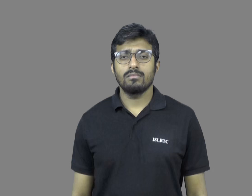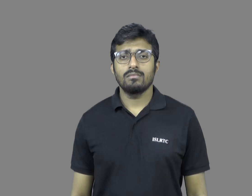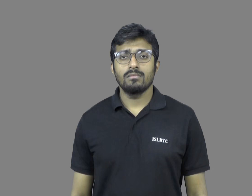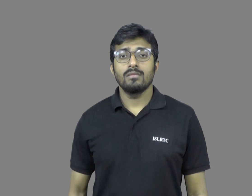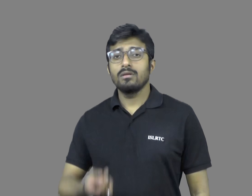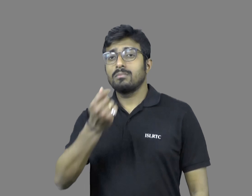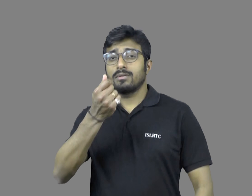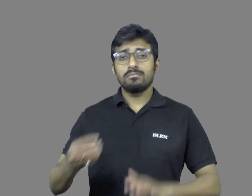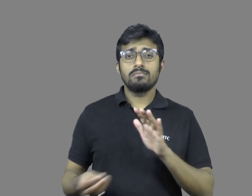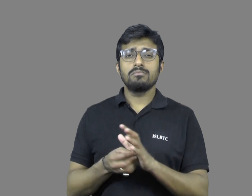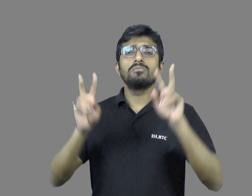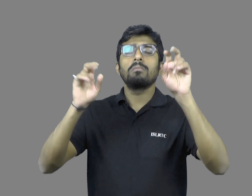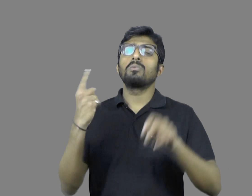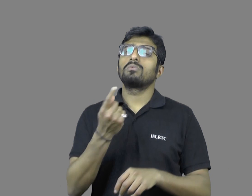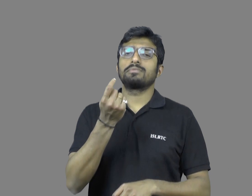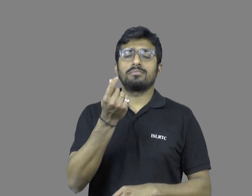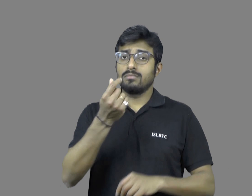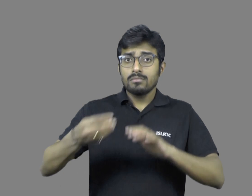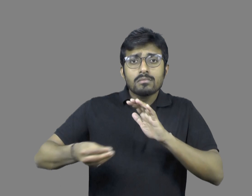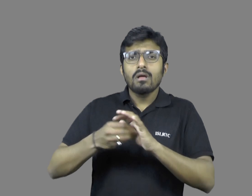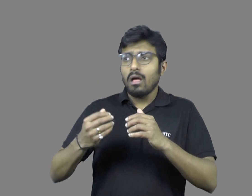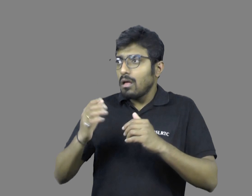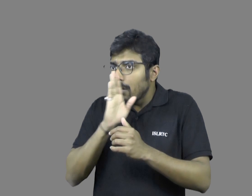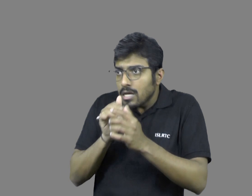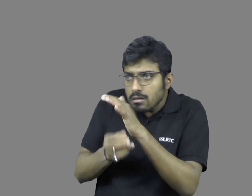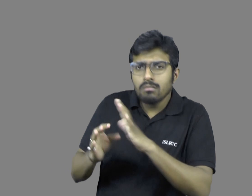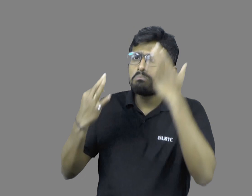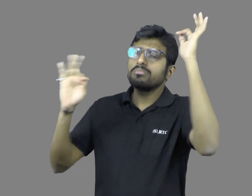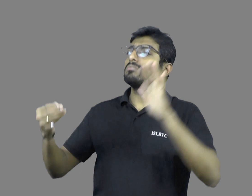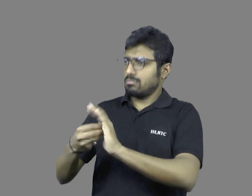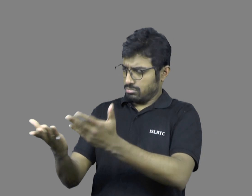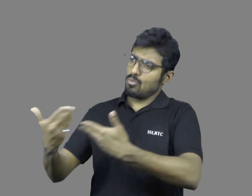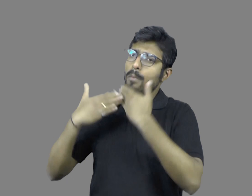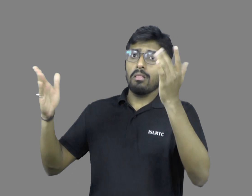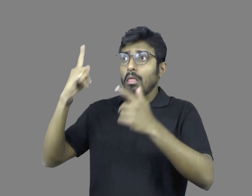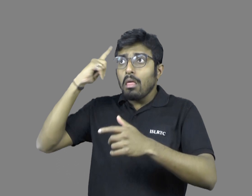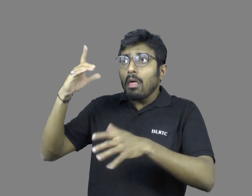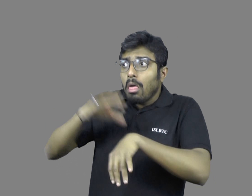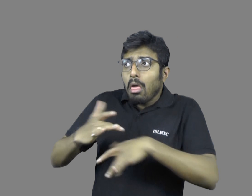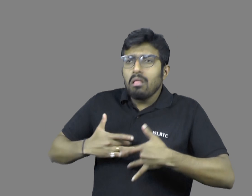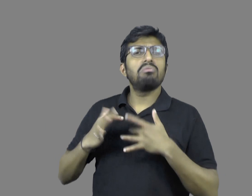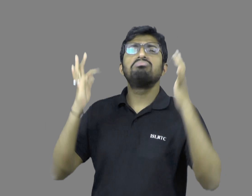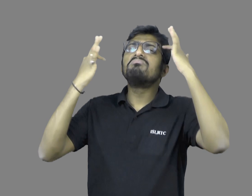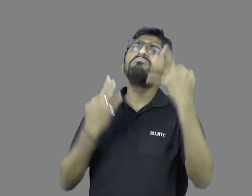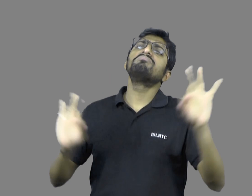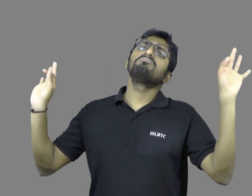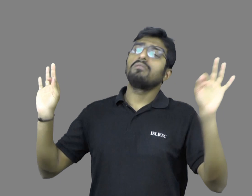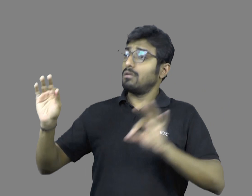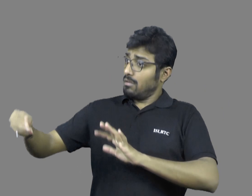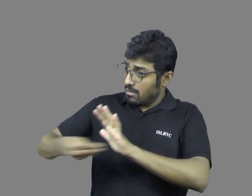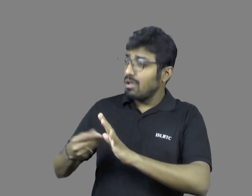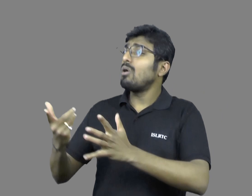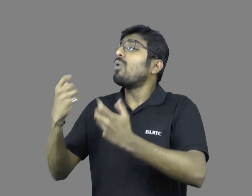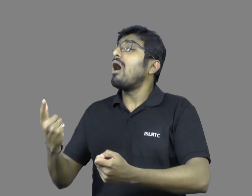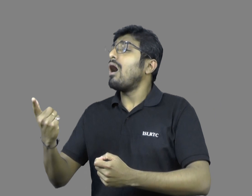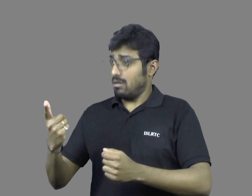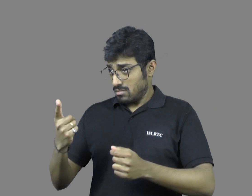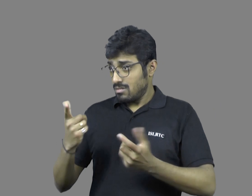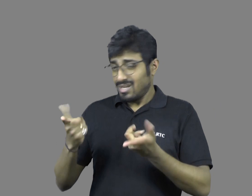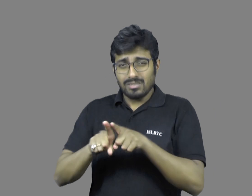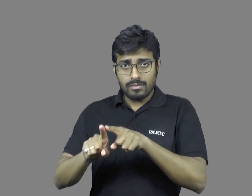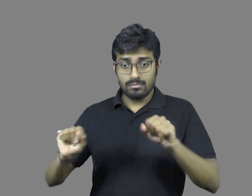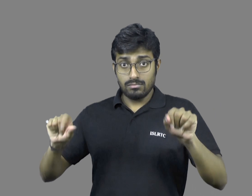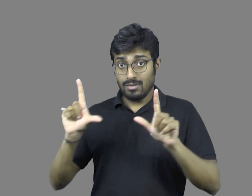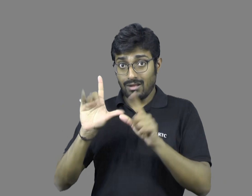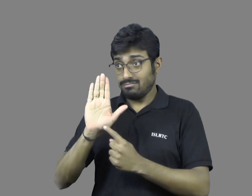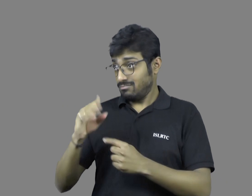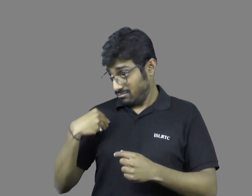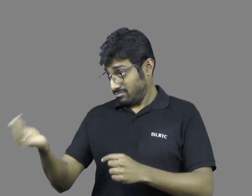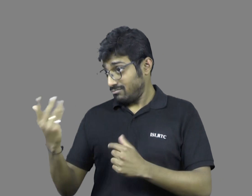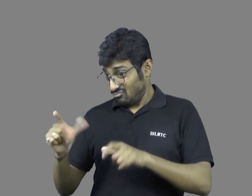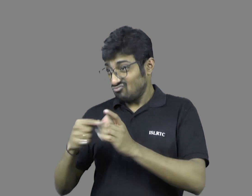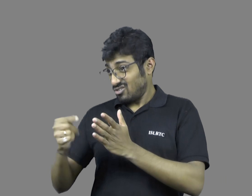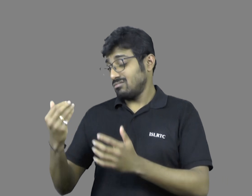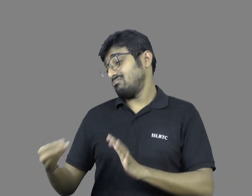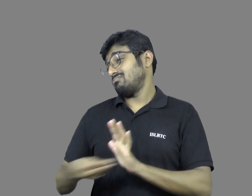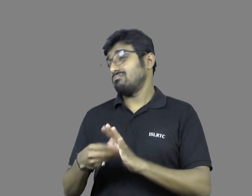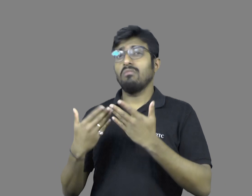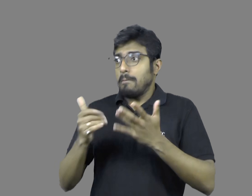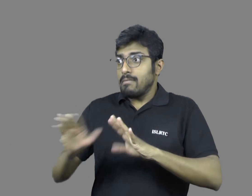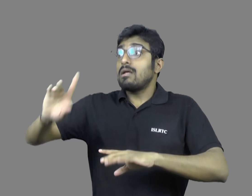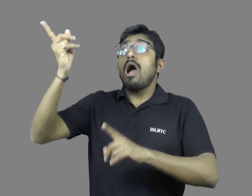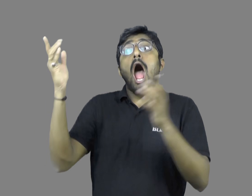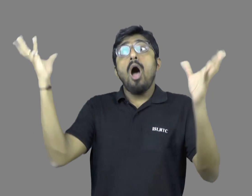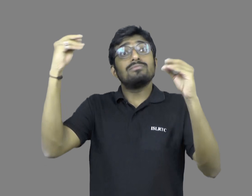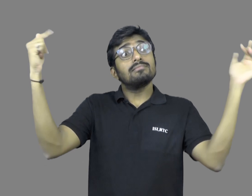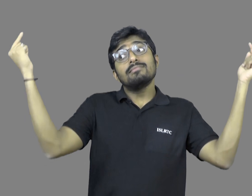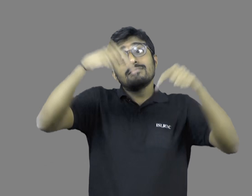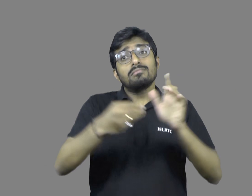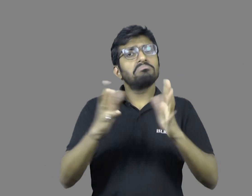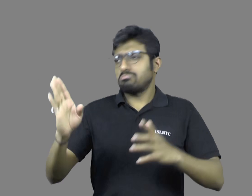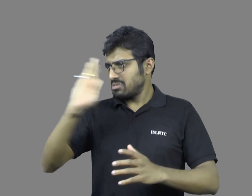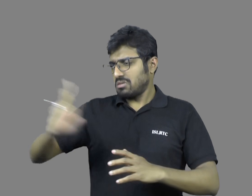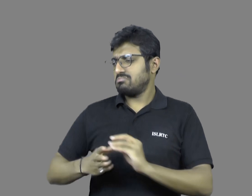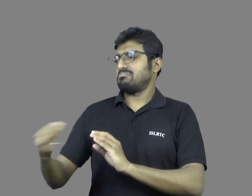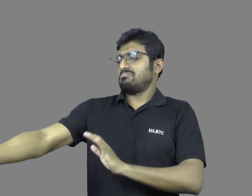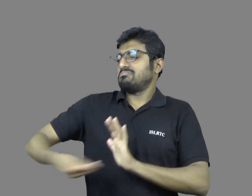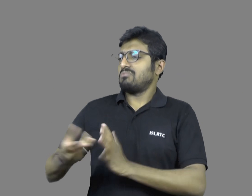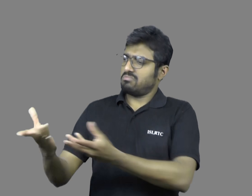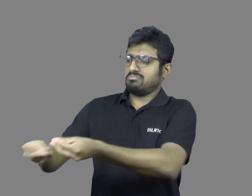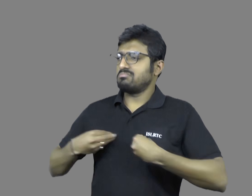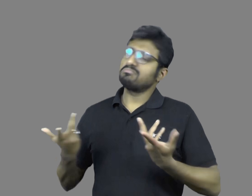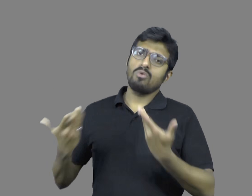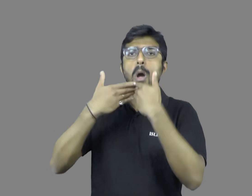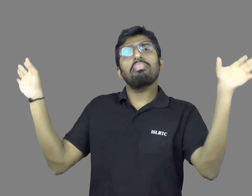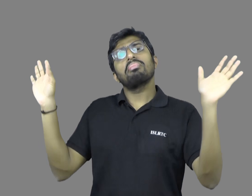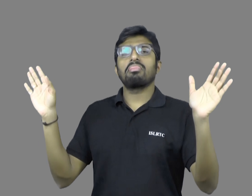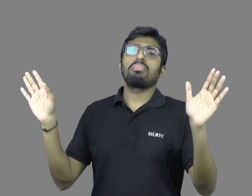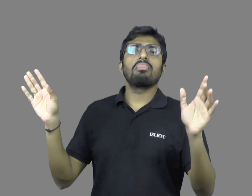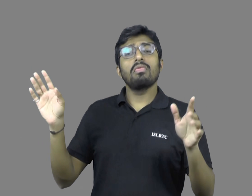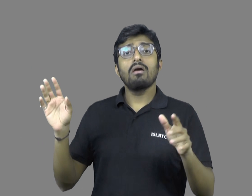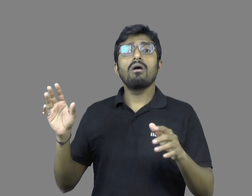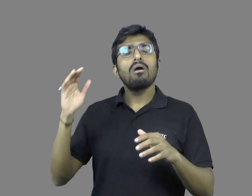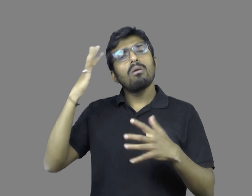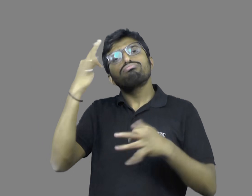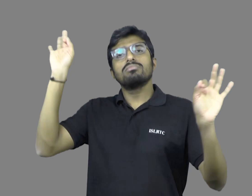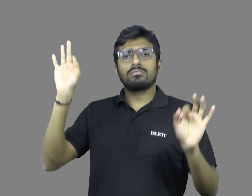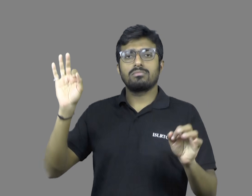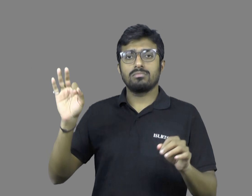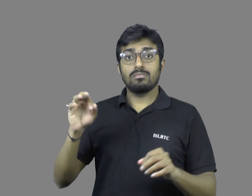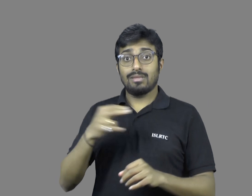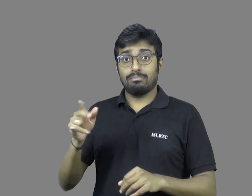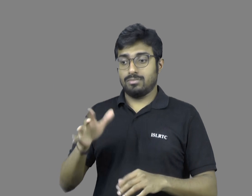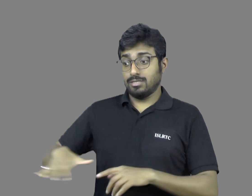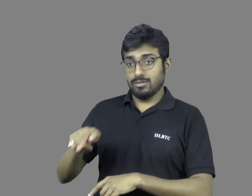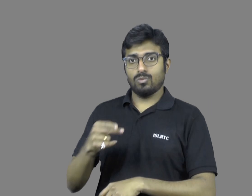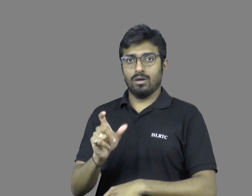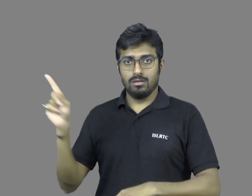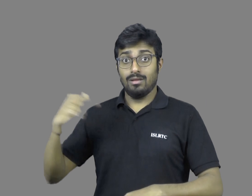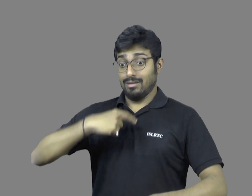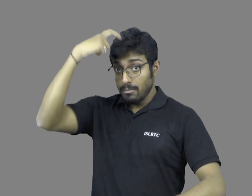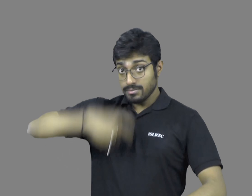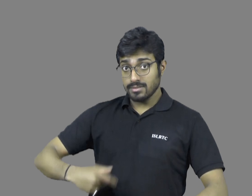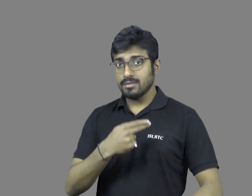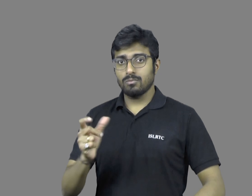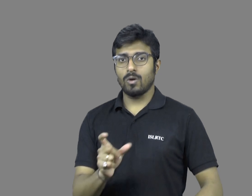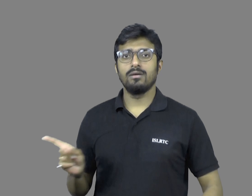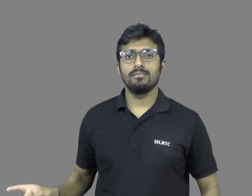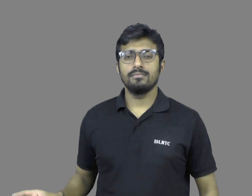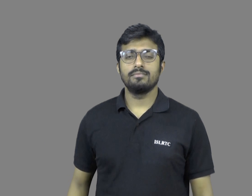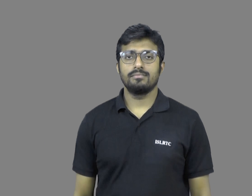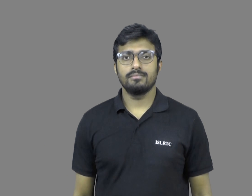Venality Venal